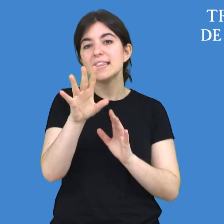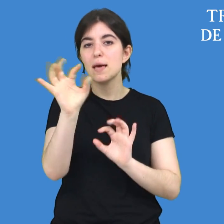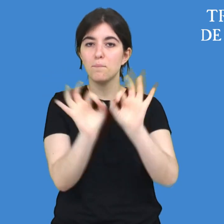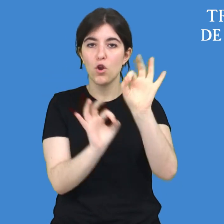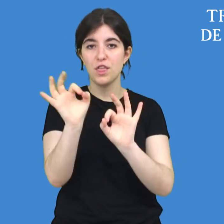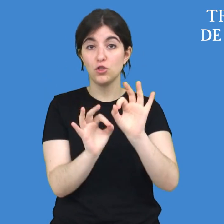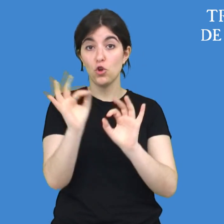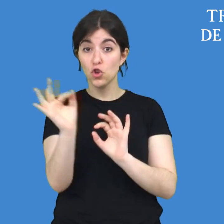porcentaje